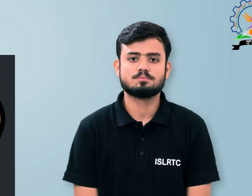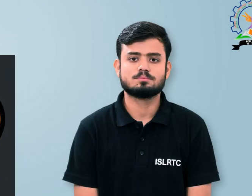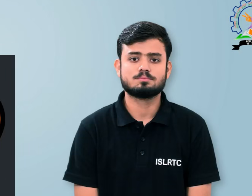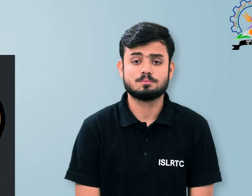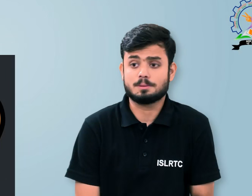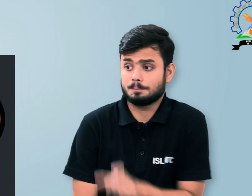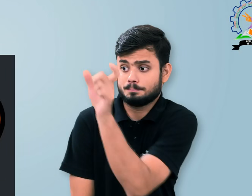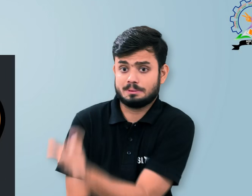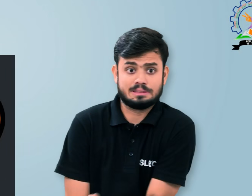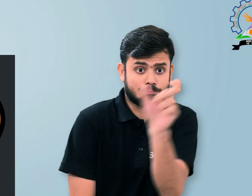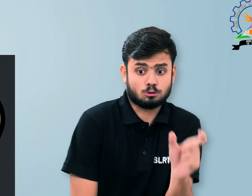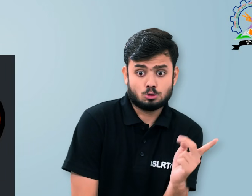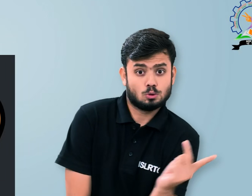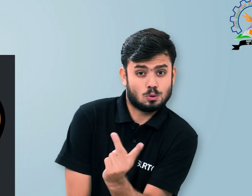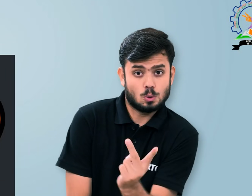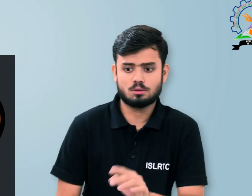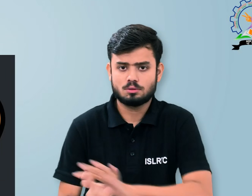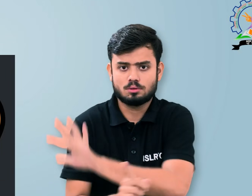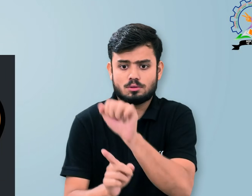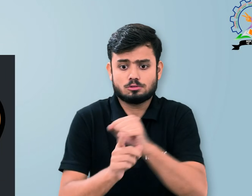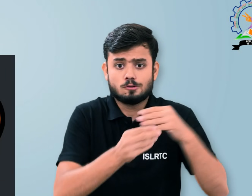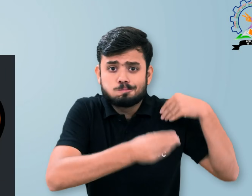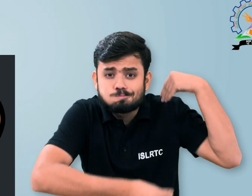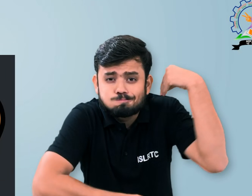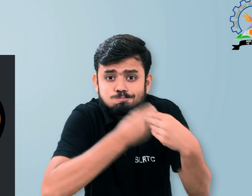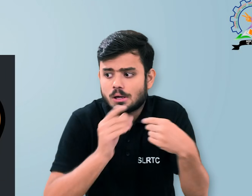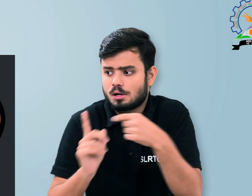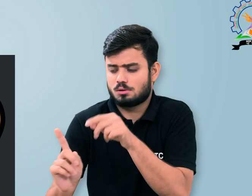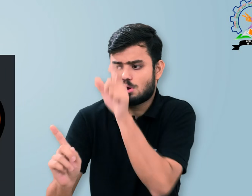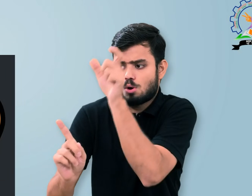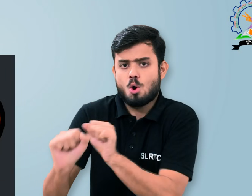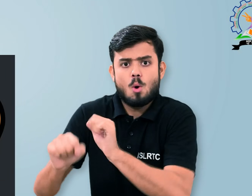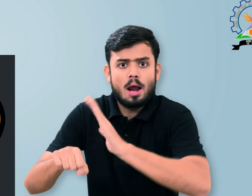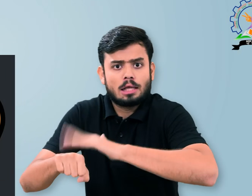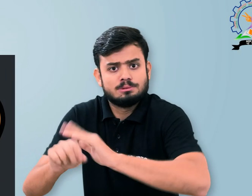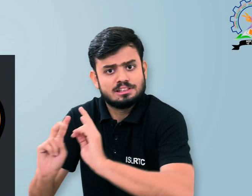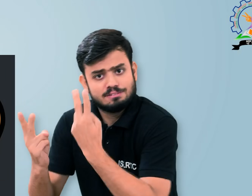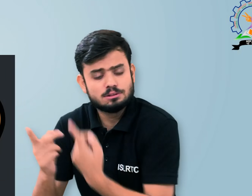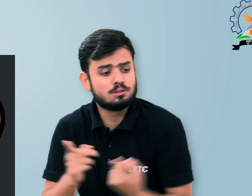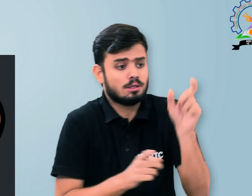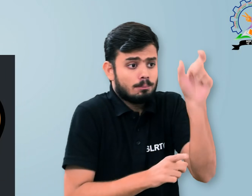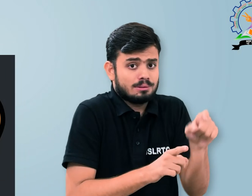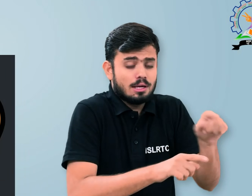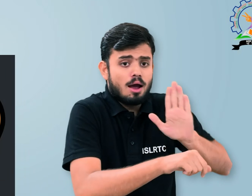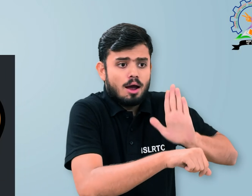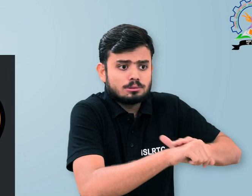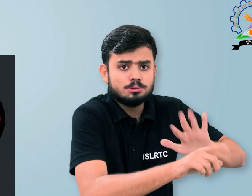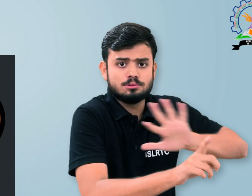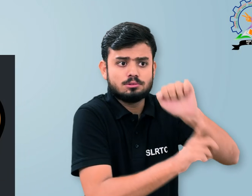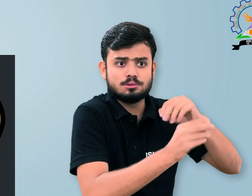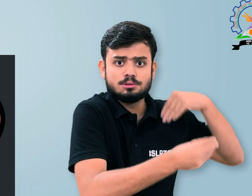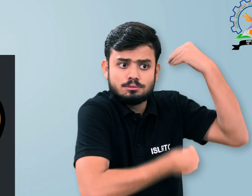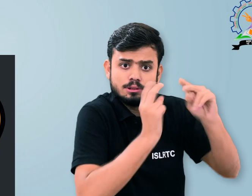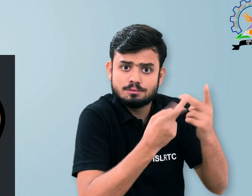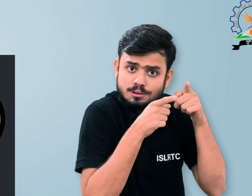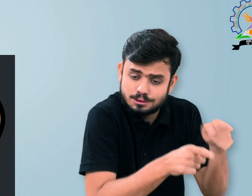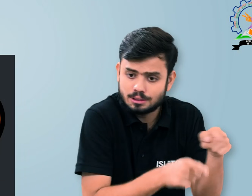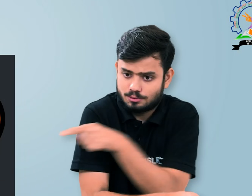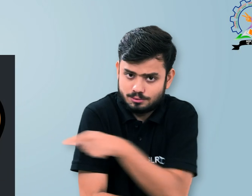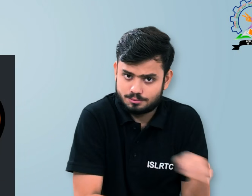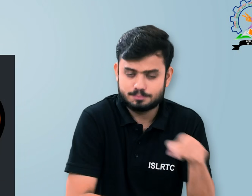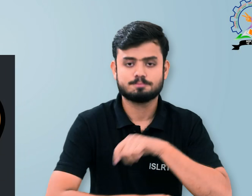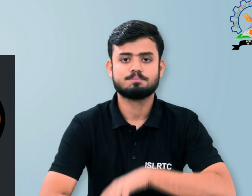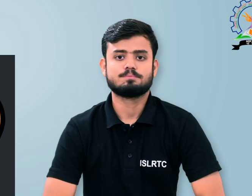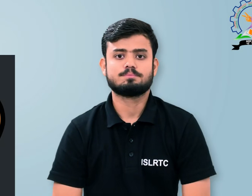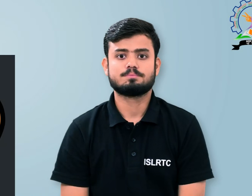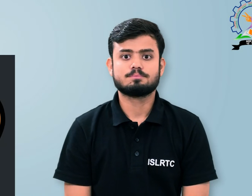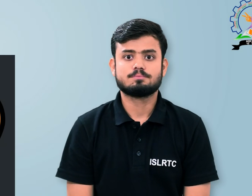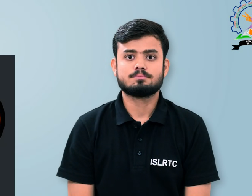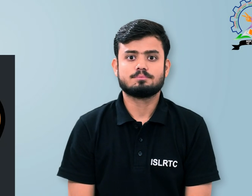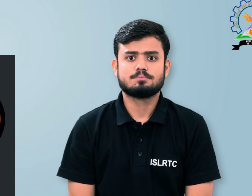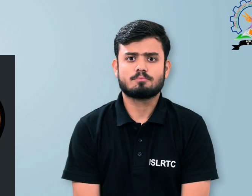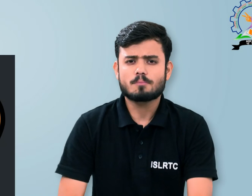Relativism